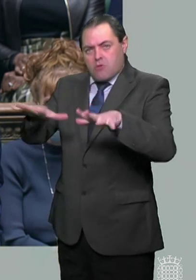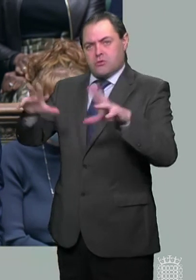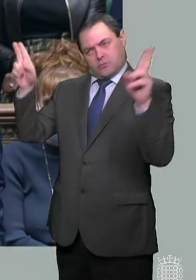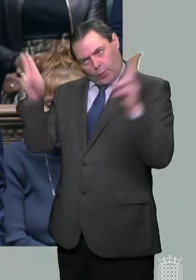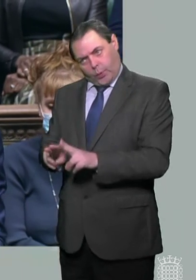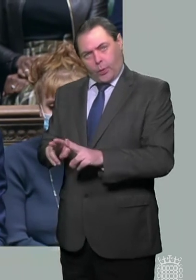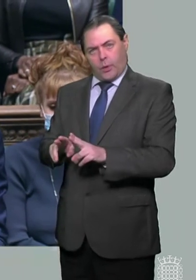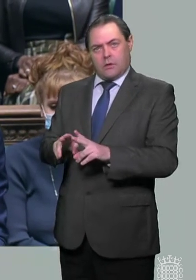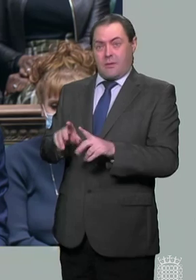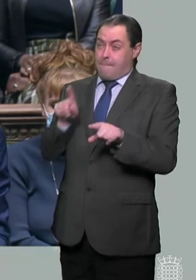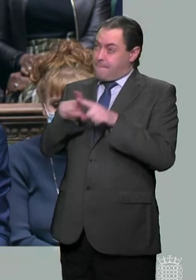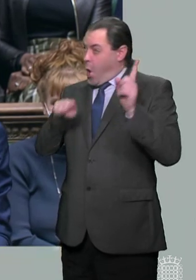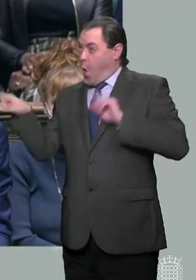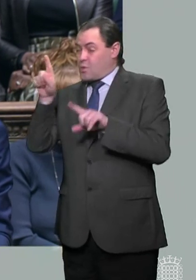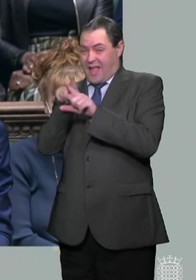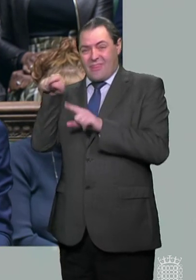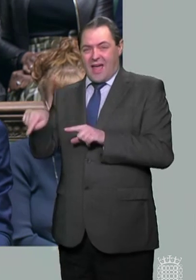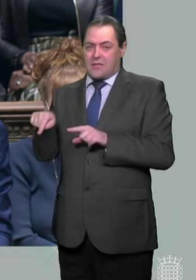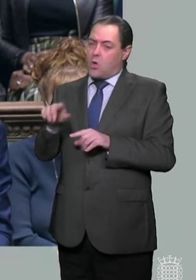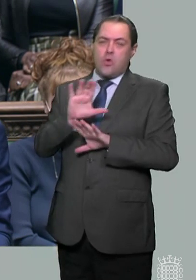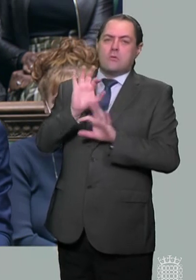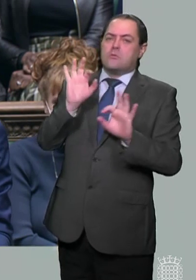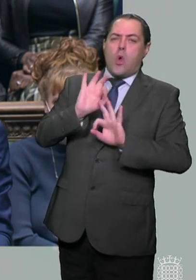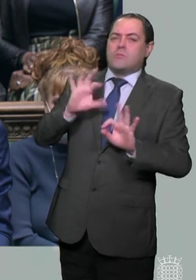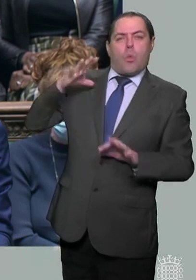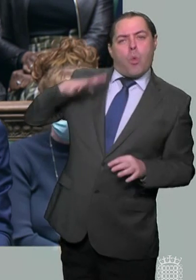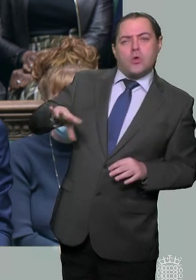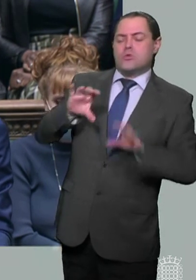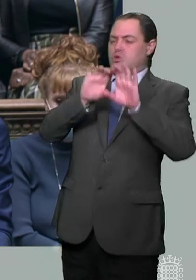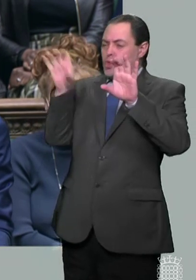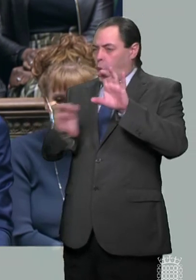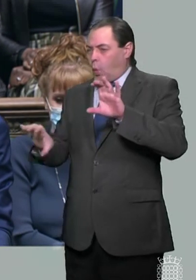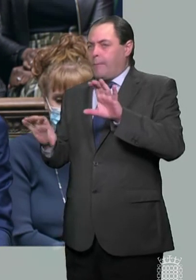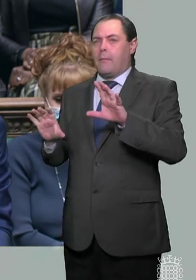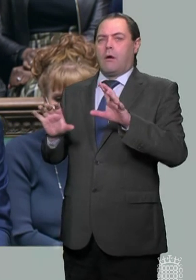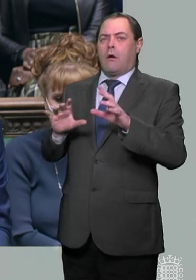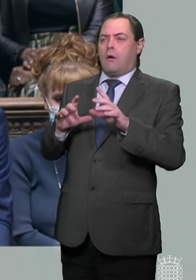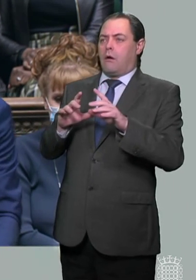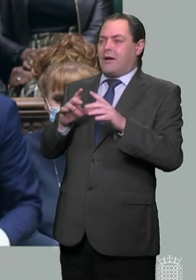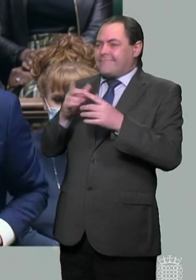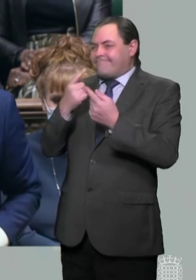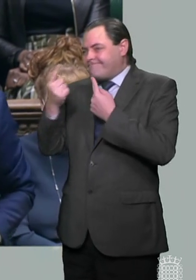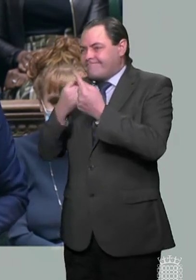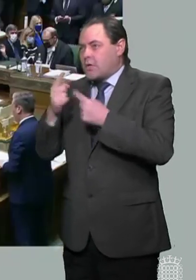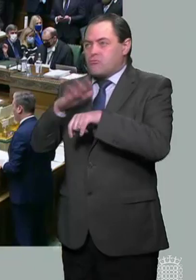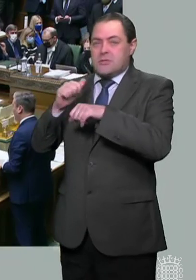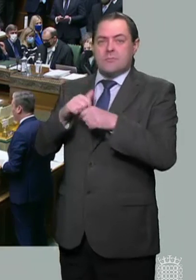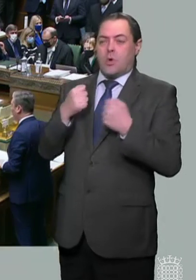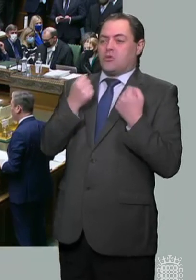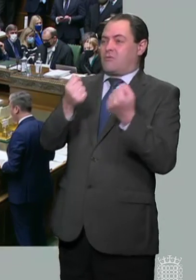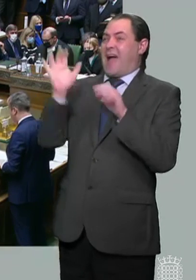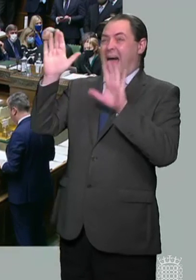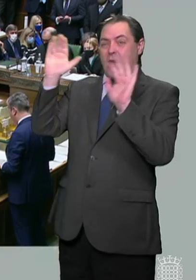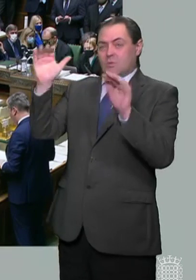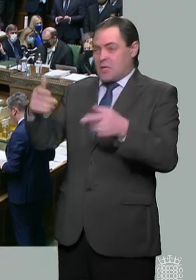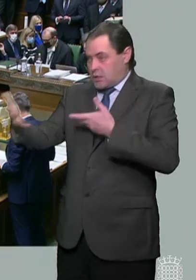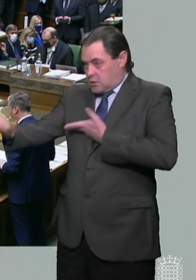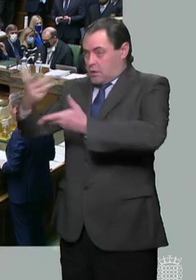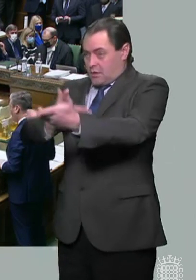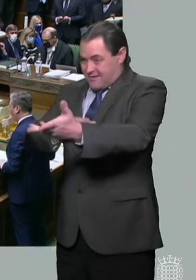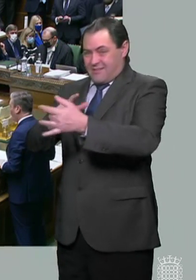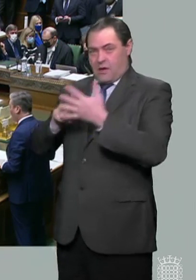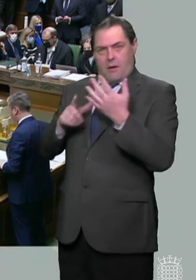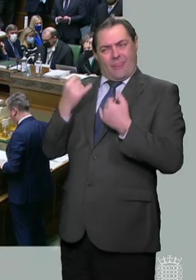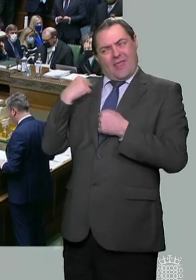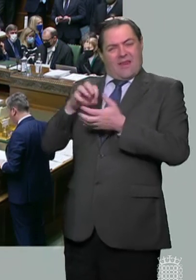No one was dreaming of a Zoom Christmas, turkey dinners for one, and gifts exchanged at service stations, but the virus was out of control.